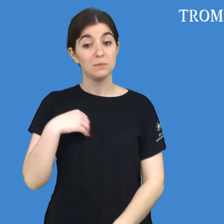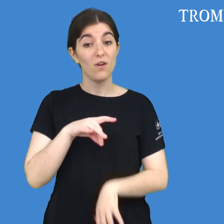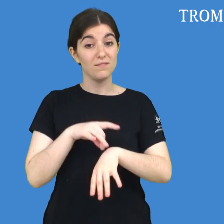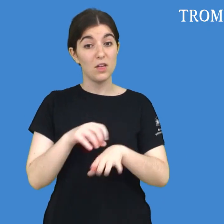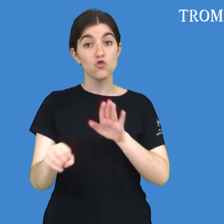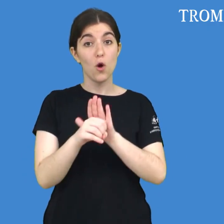enfermo